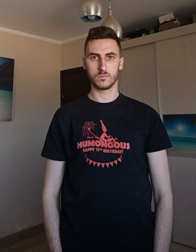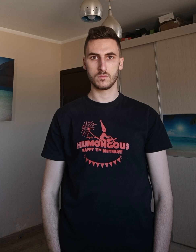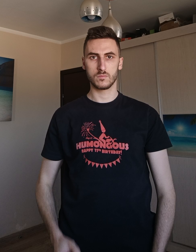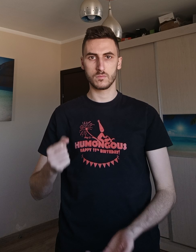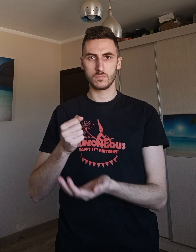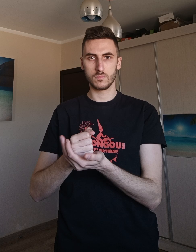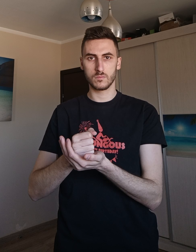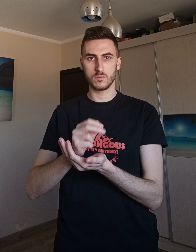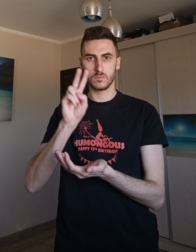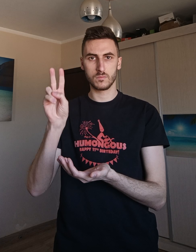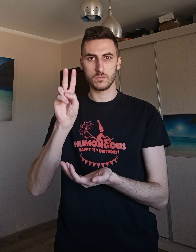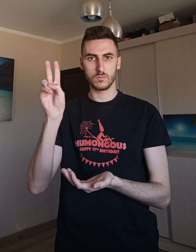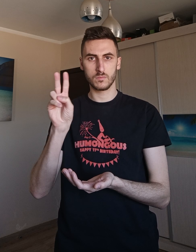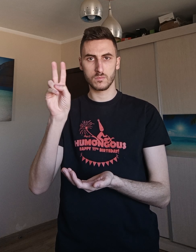תעודת זהות